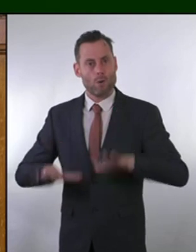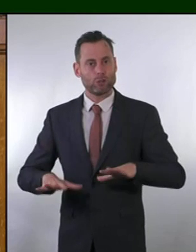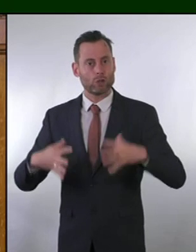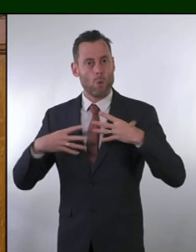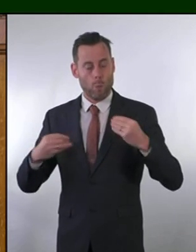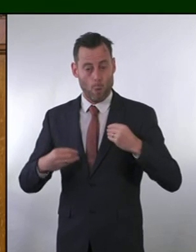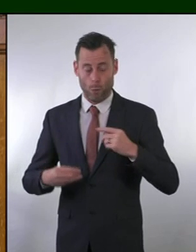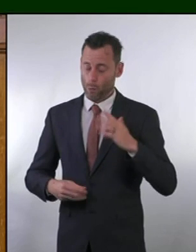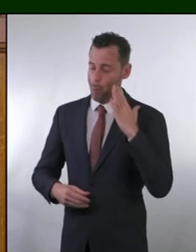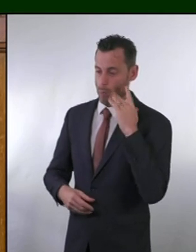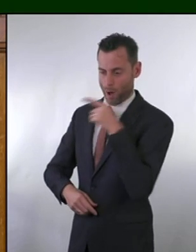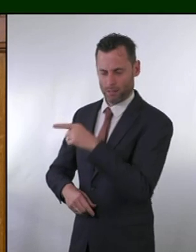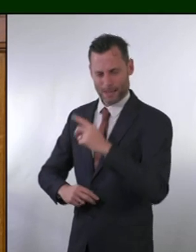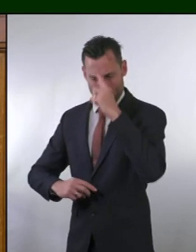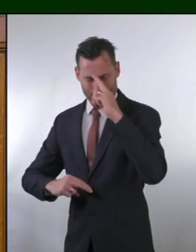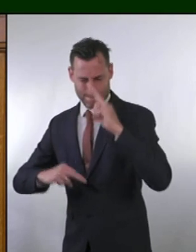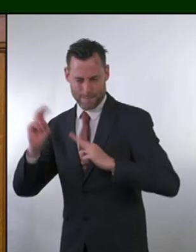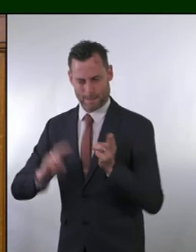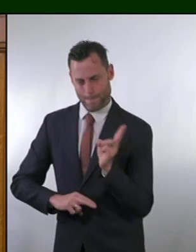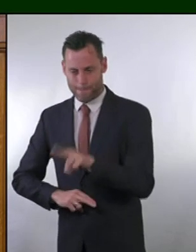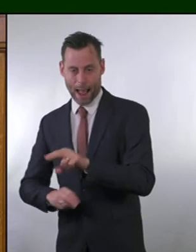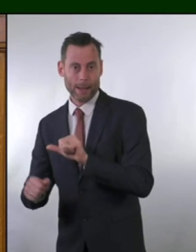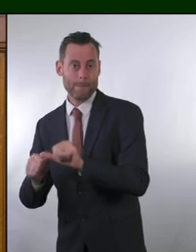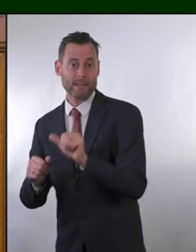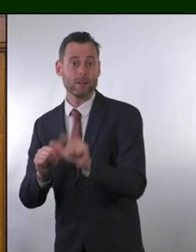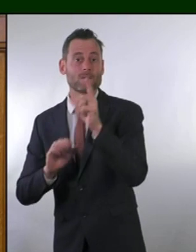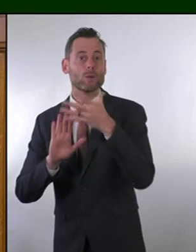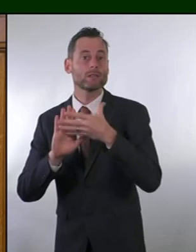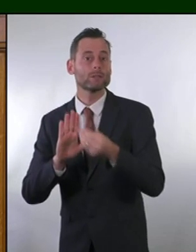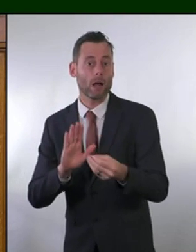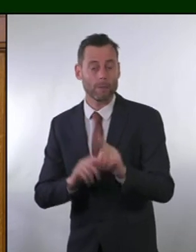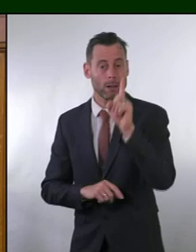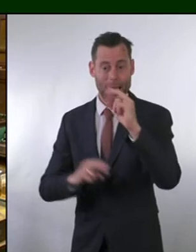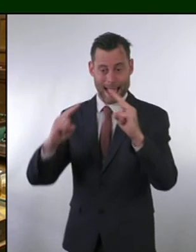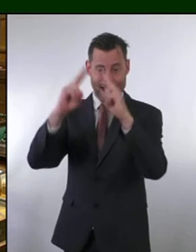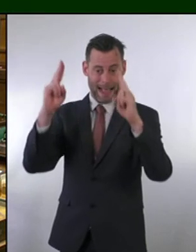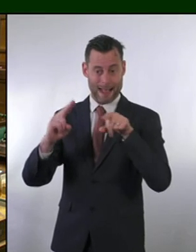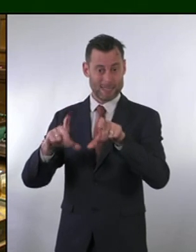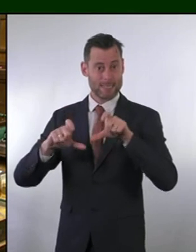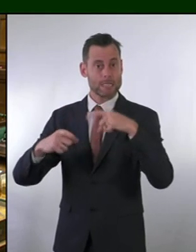For example, wool can be used as a great insulator for the next generation of sustainable housing.